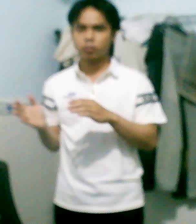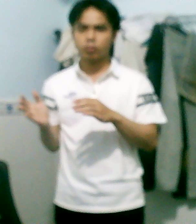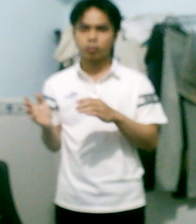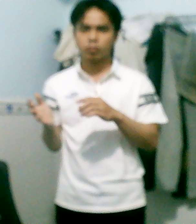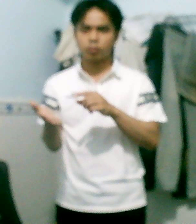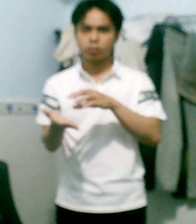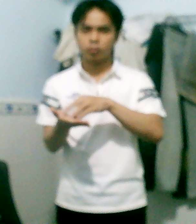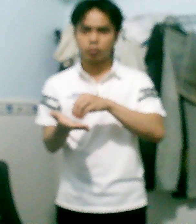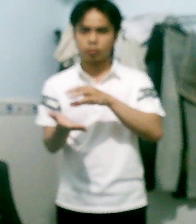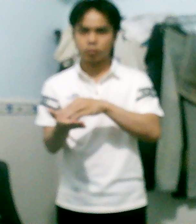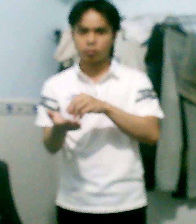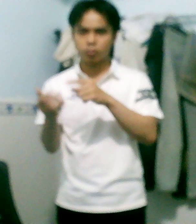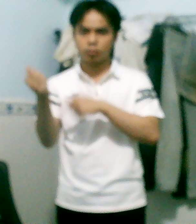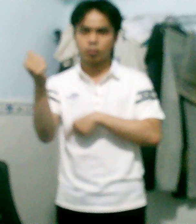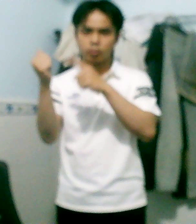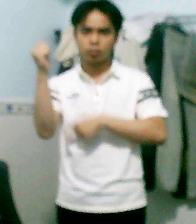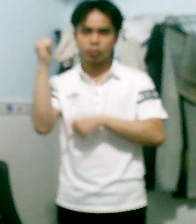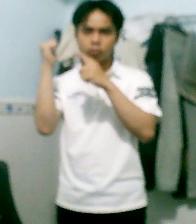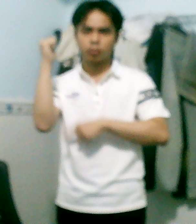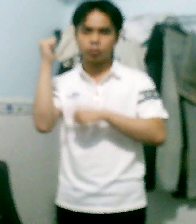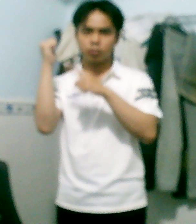tieng viet